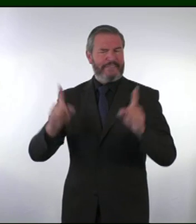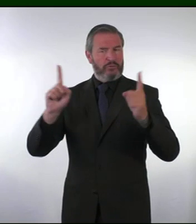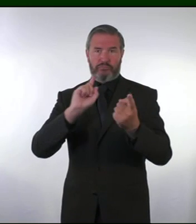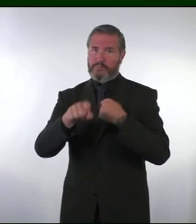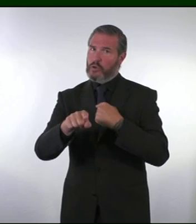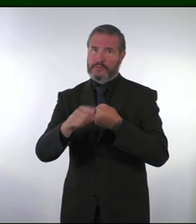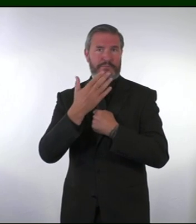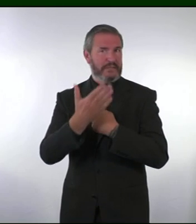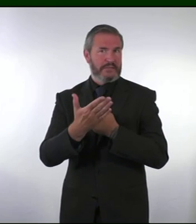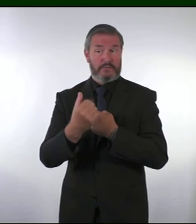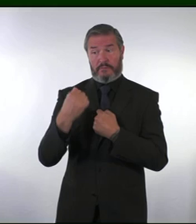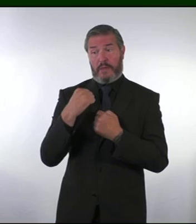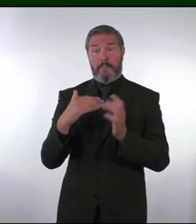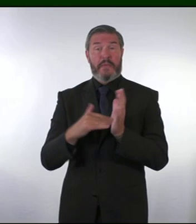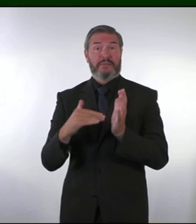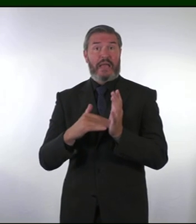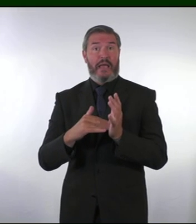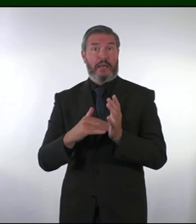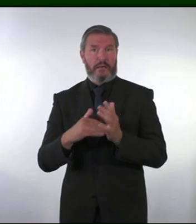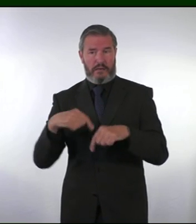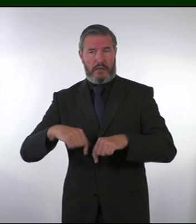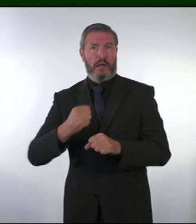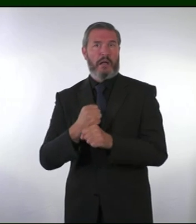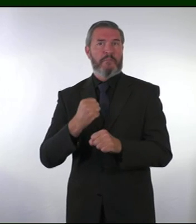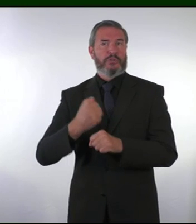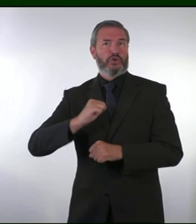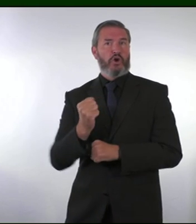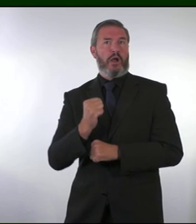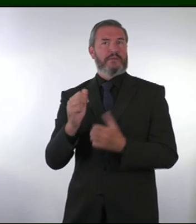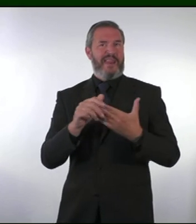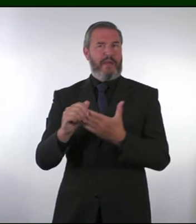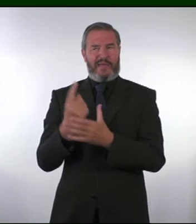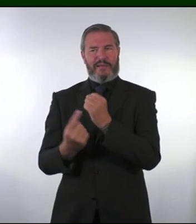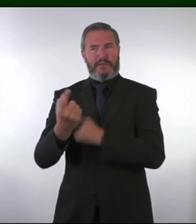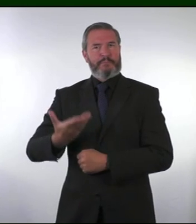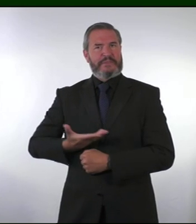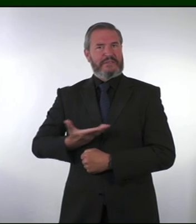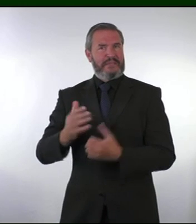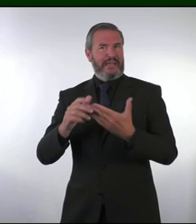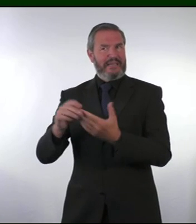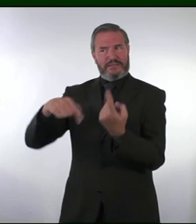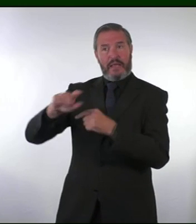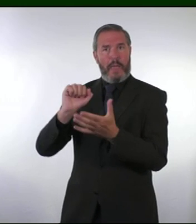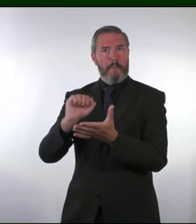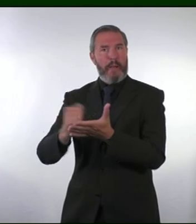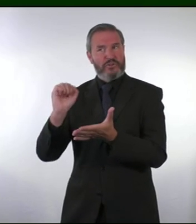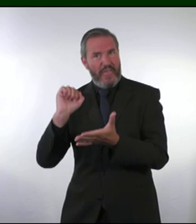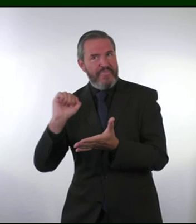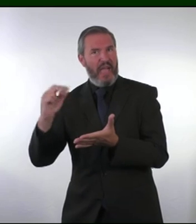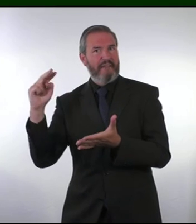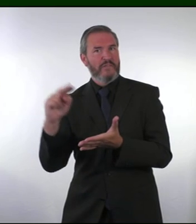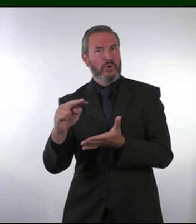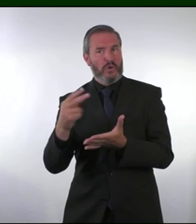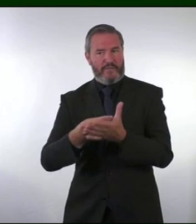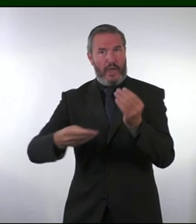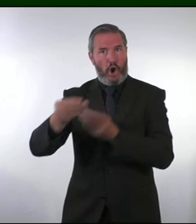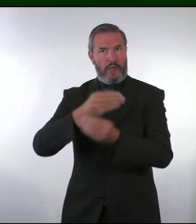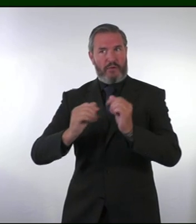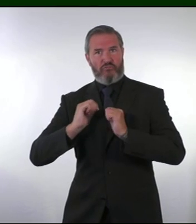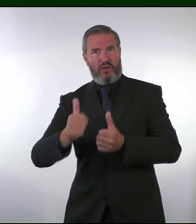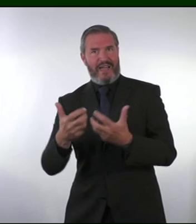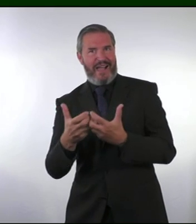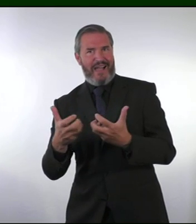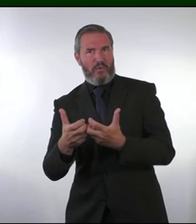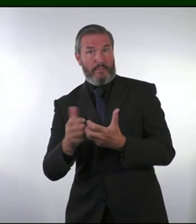On Monday, the Scottish Government’s advisory group on economic recovery, led by independent business leaders, published its initial analysis to secure a strong recovery.